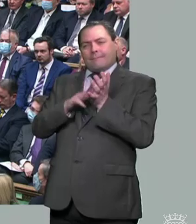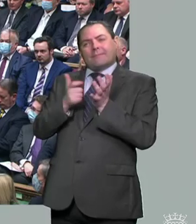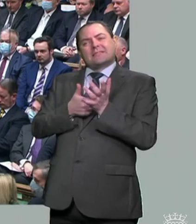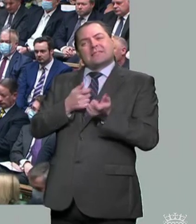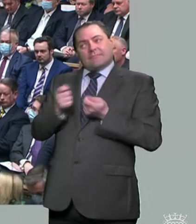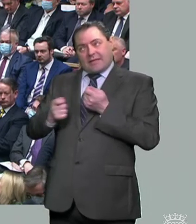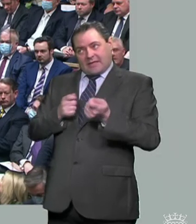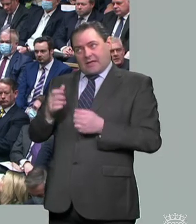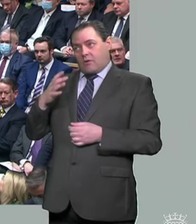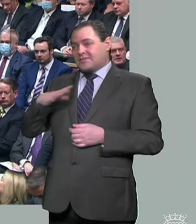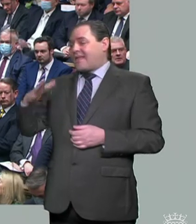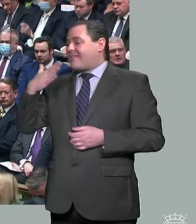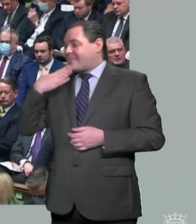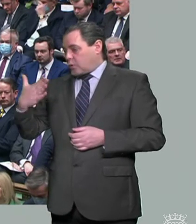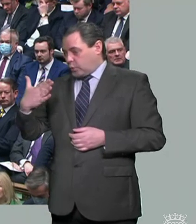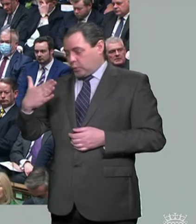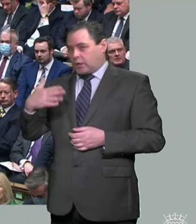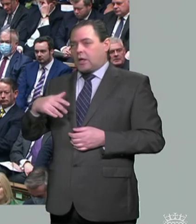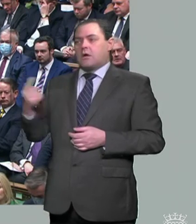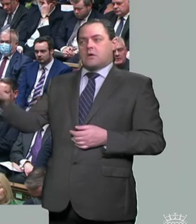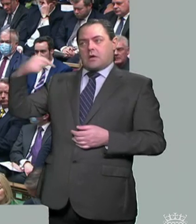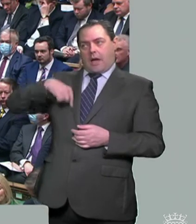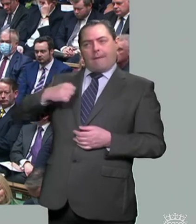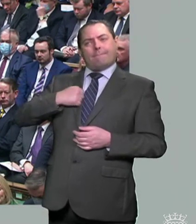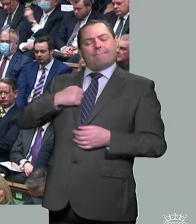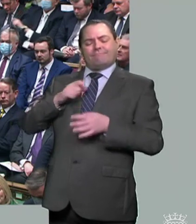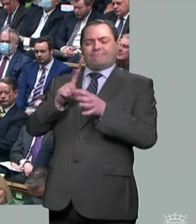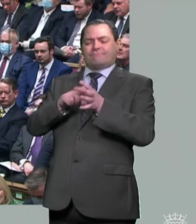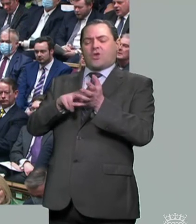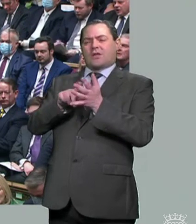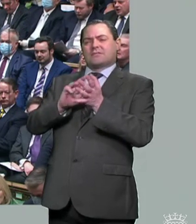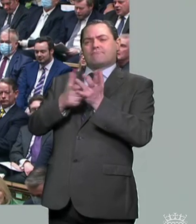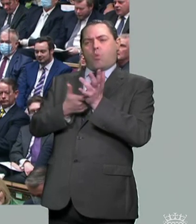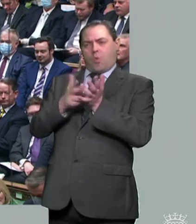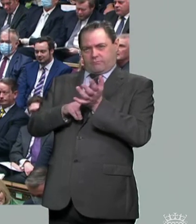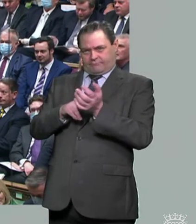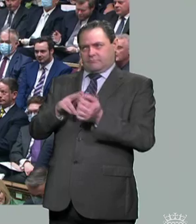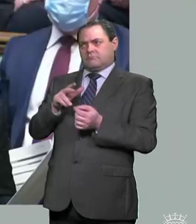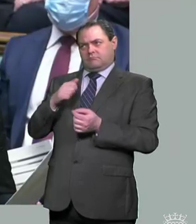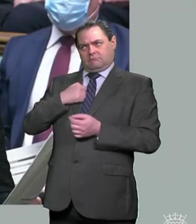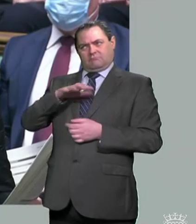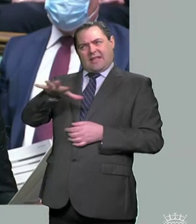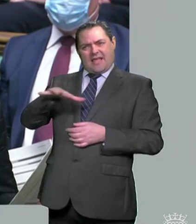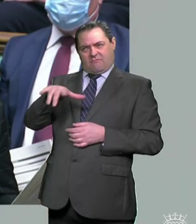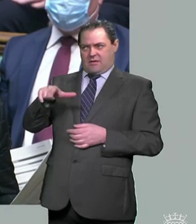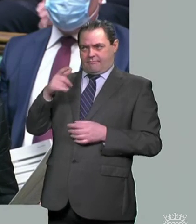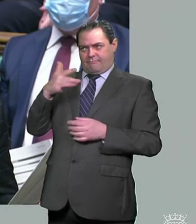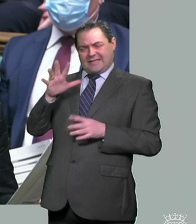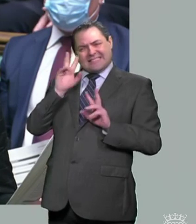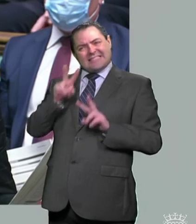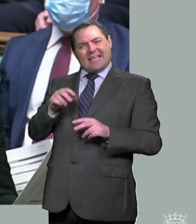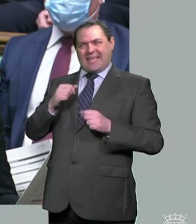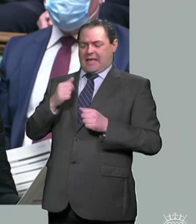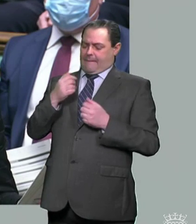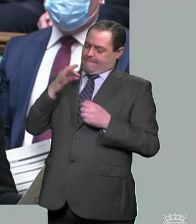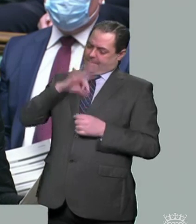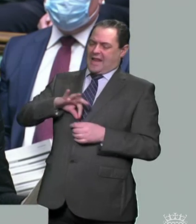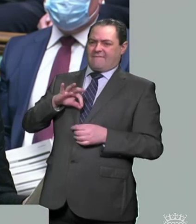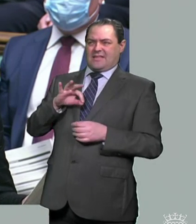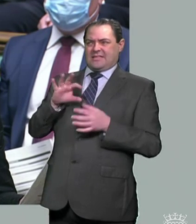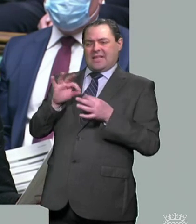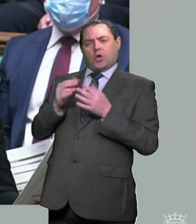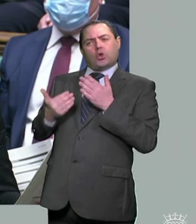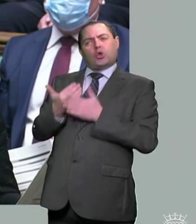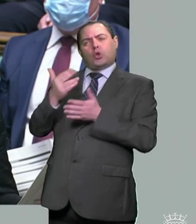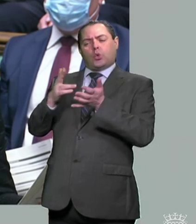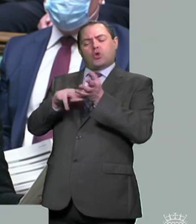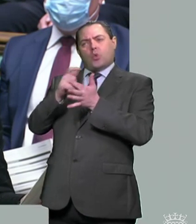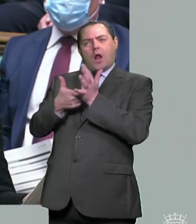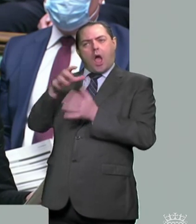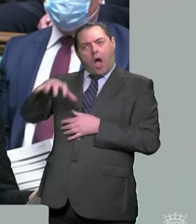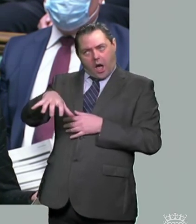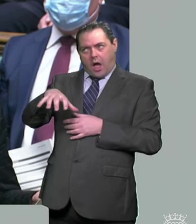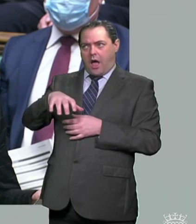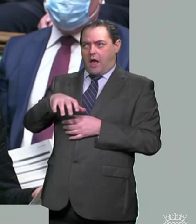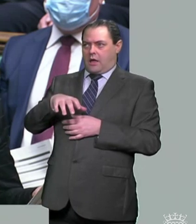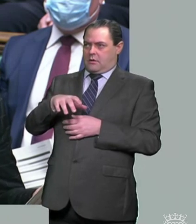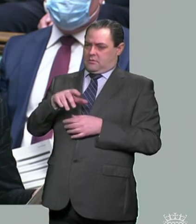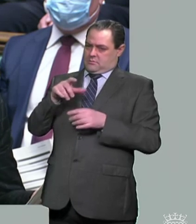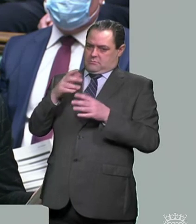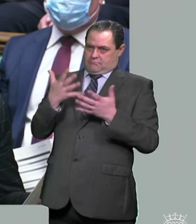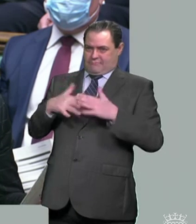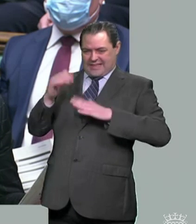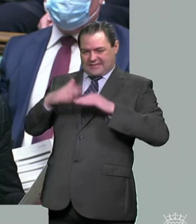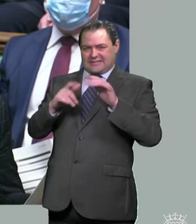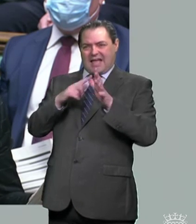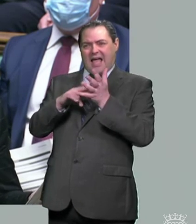I would like to say diolch—thank you—to the Prime Minister for visiting my Ynys Môn constituency, where he saw at first hand the enormous beneficial impact the new nuclear plant Wylfa Newydd could have if built on Anglesey.